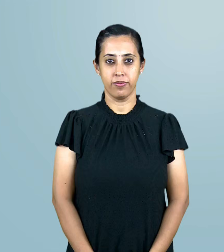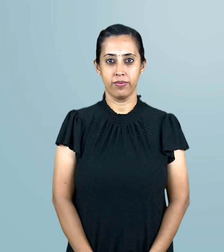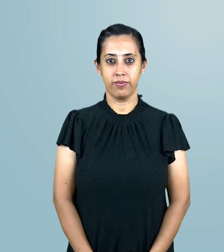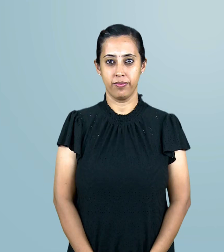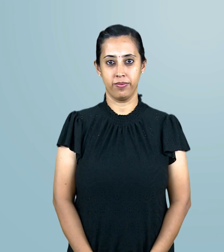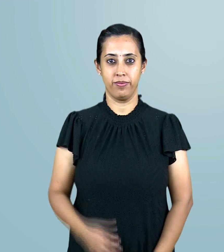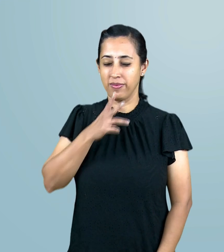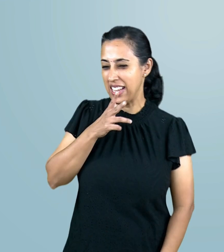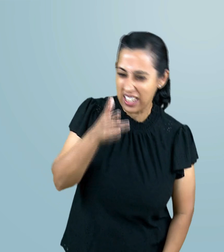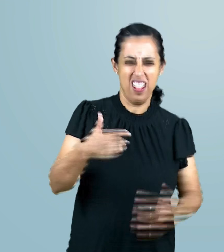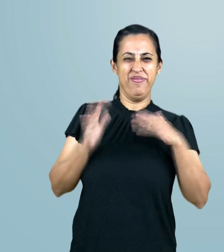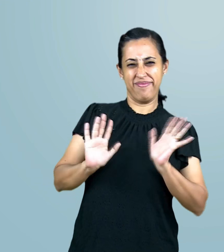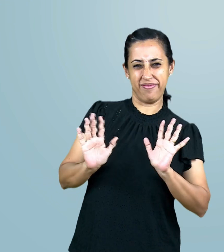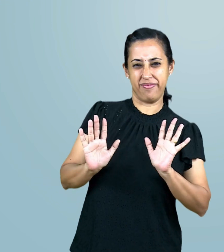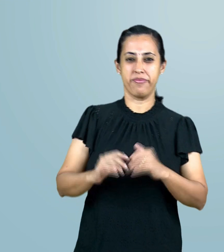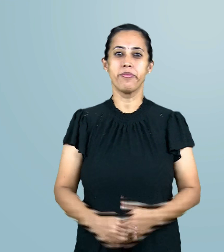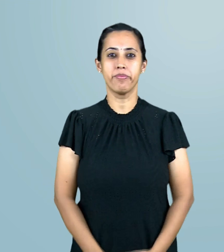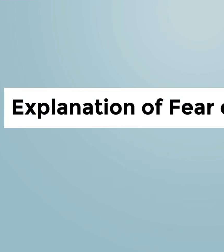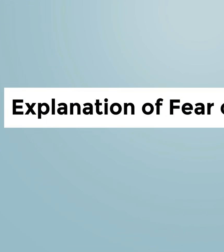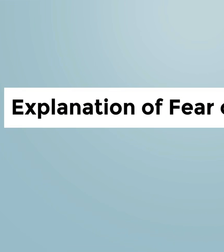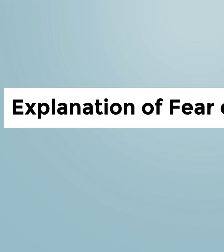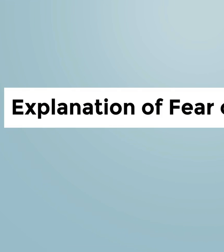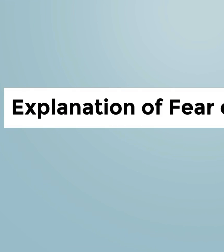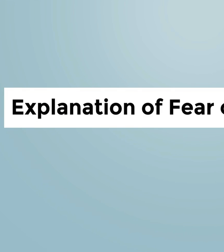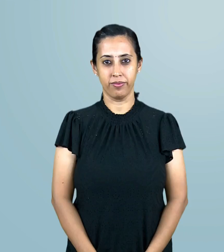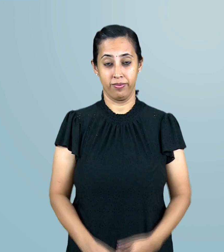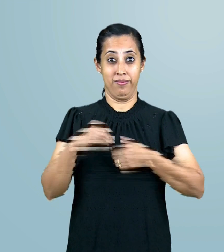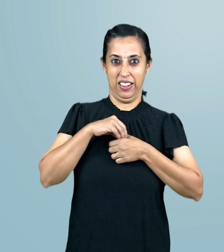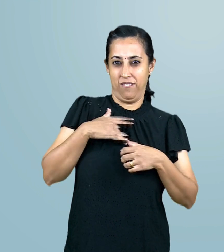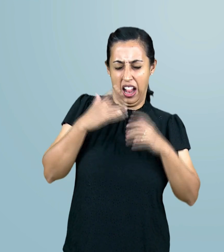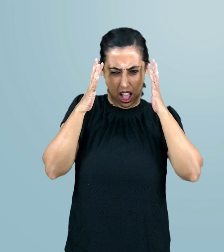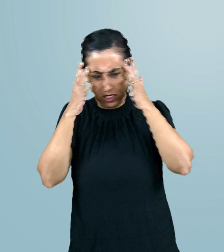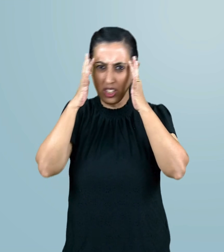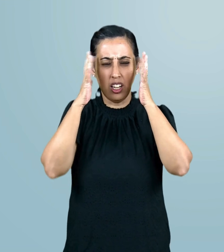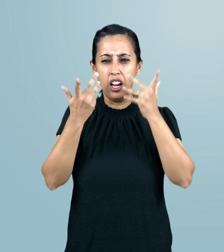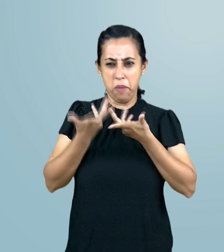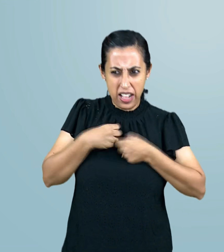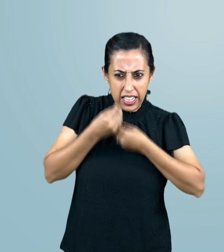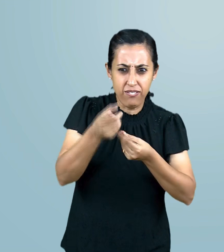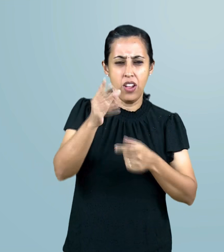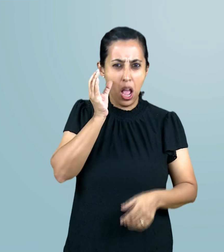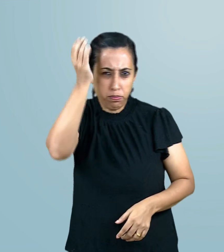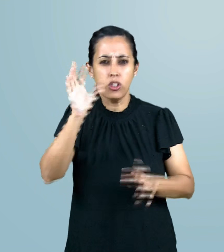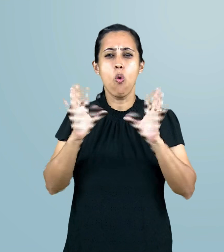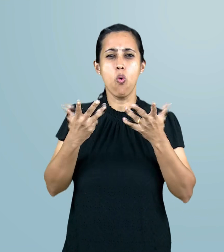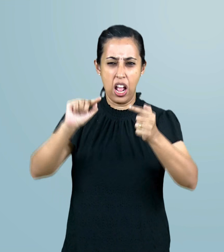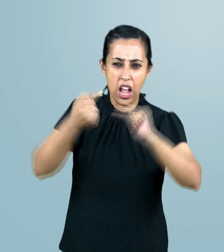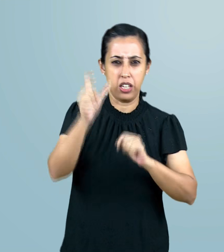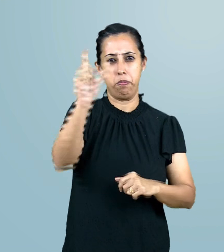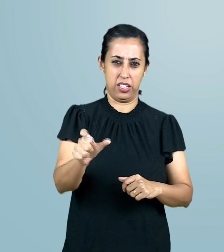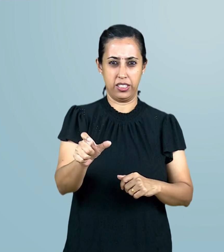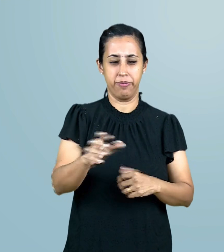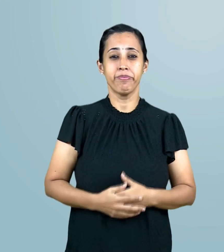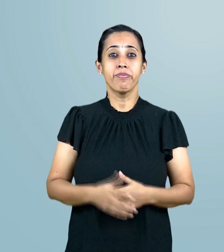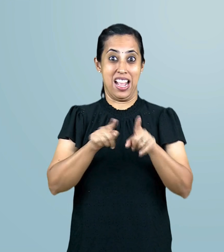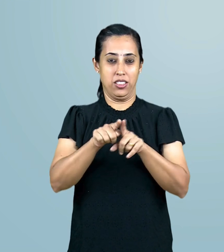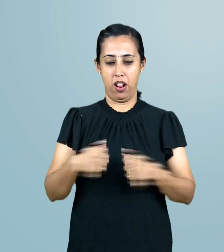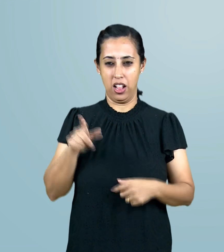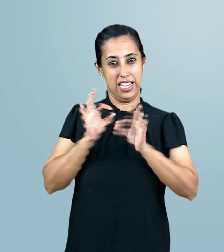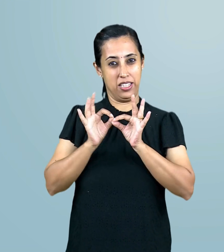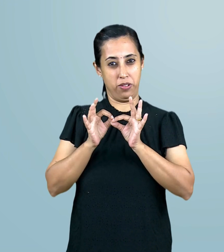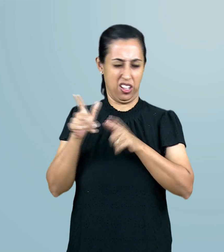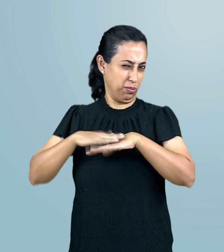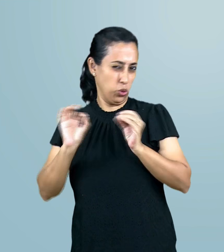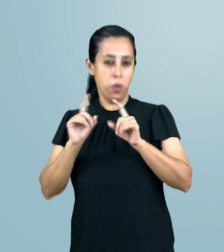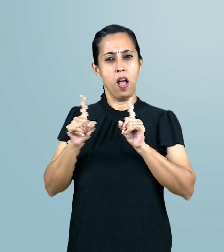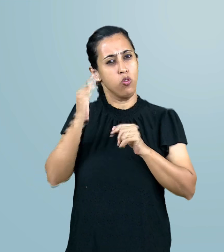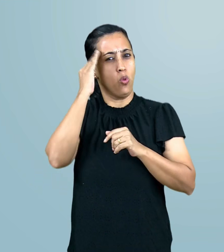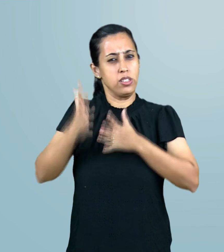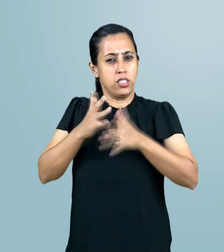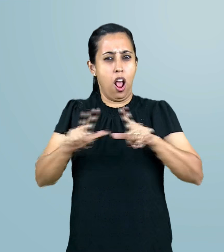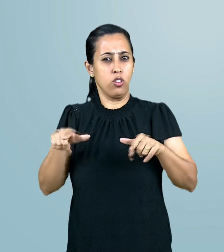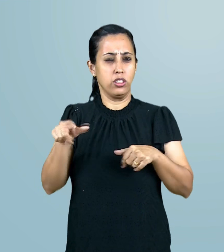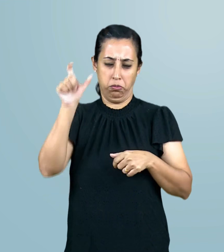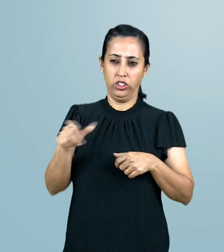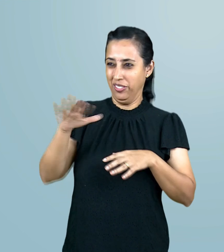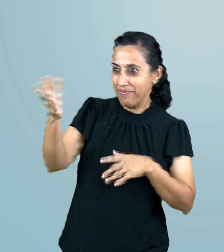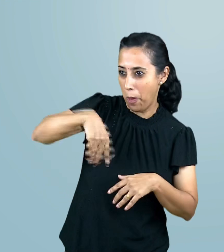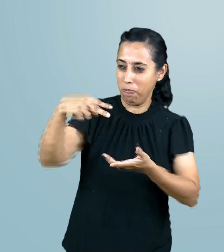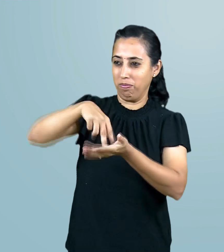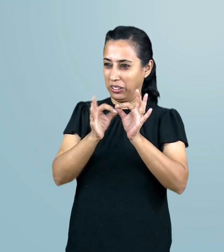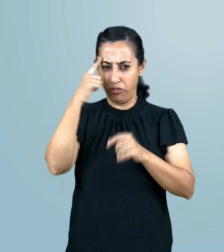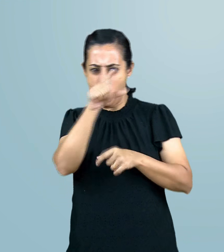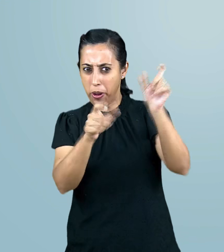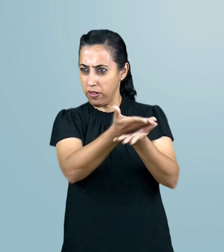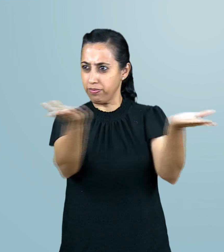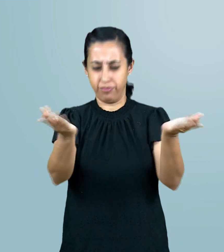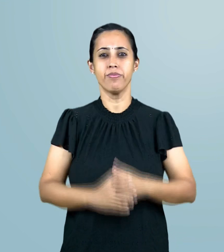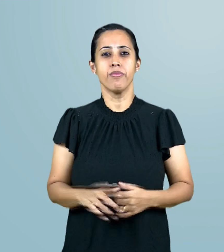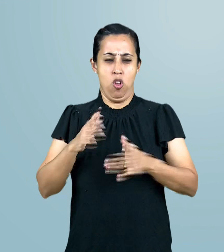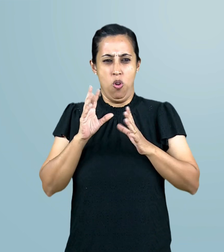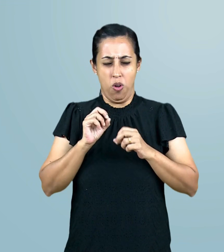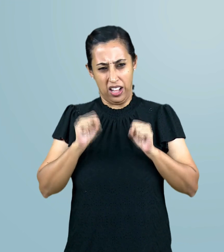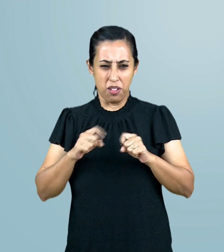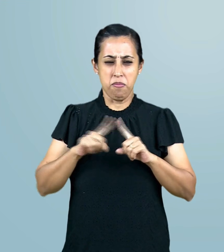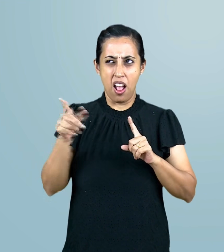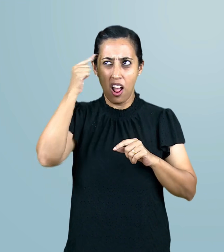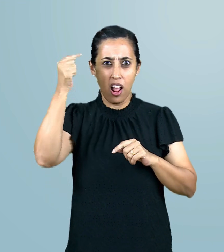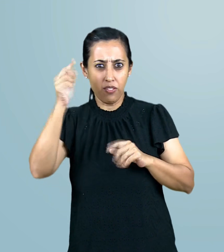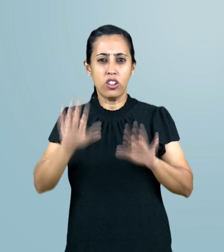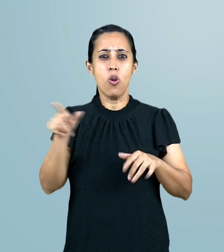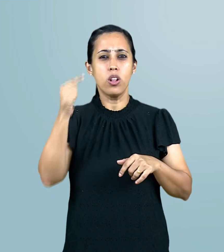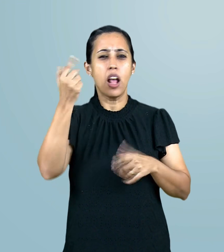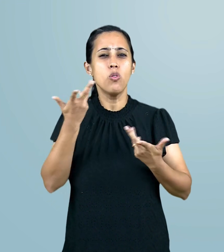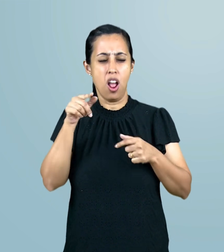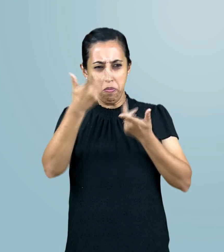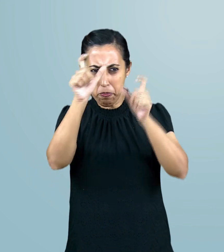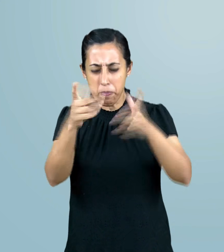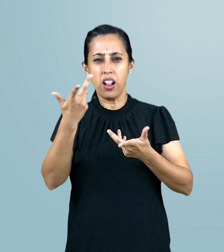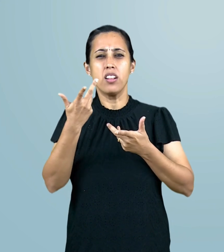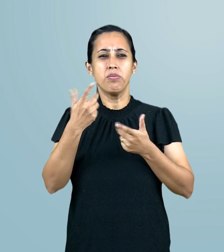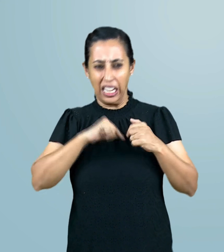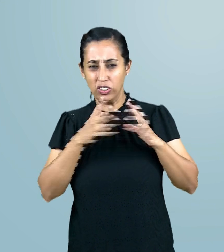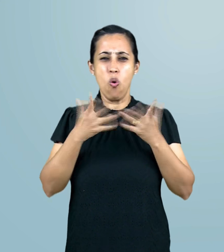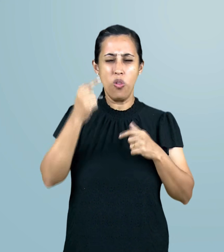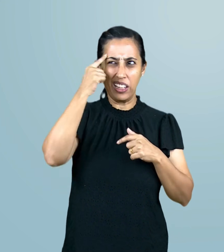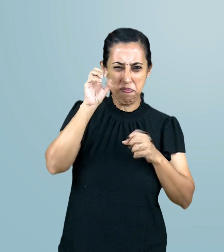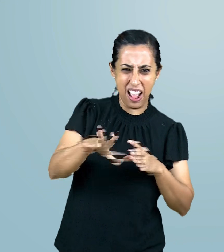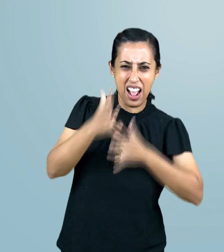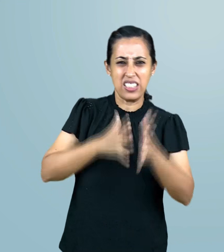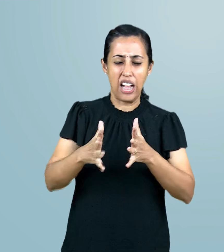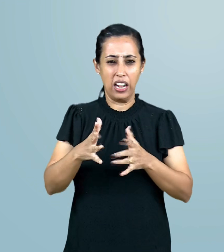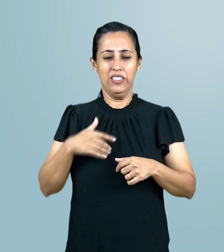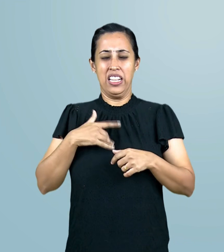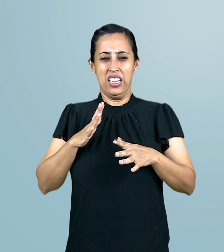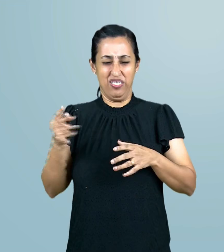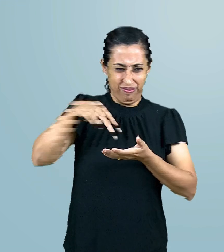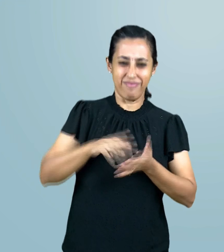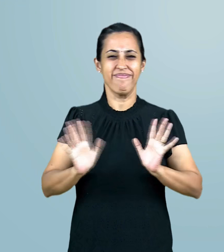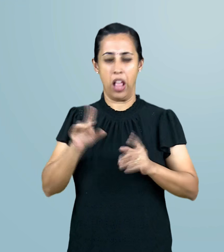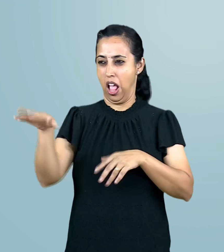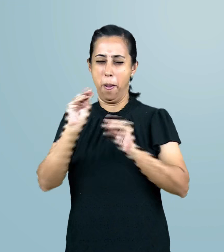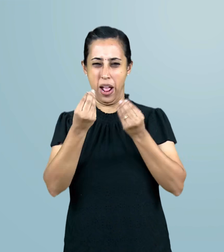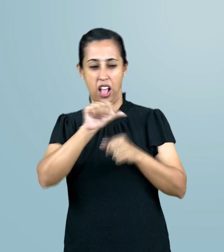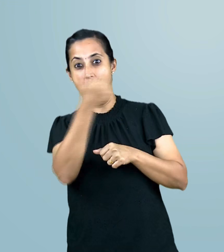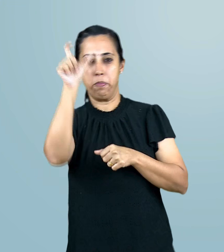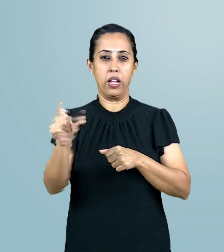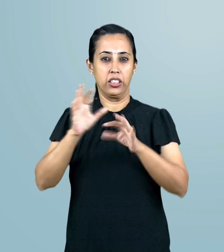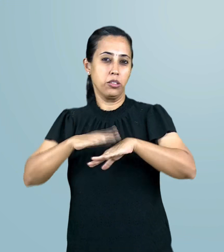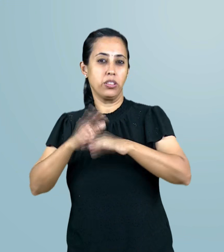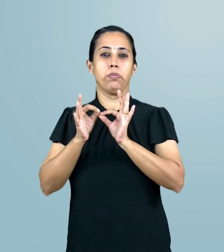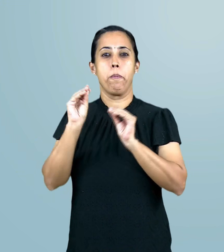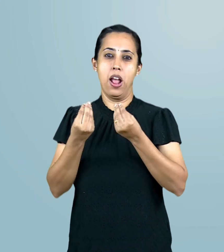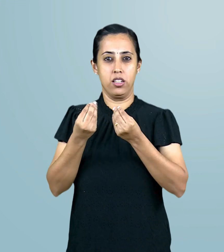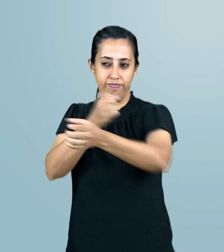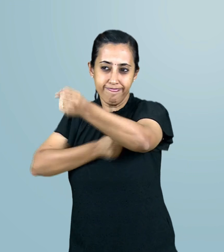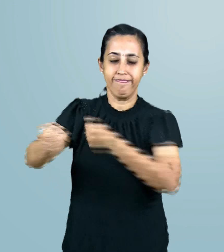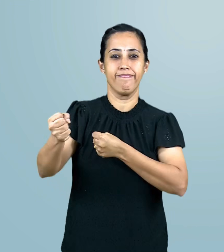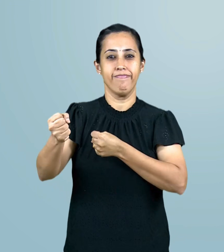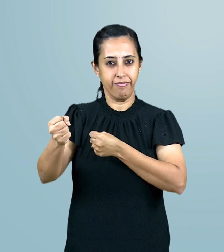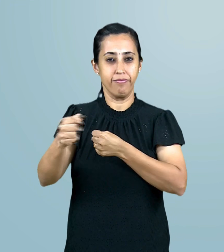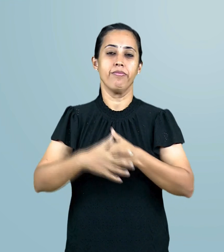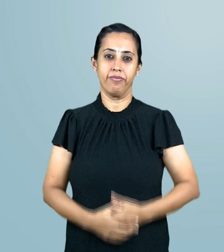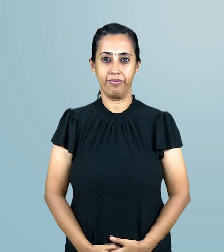Fear of offending others